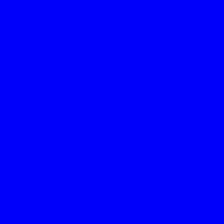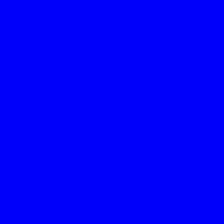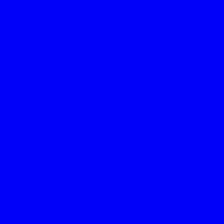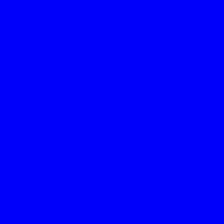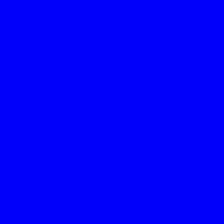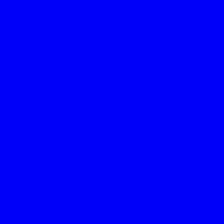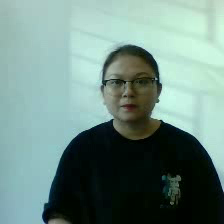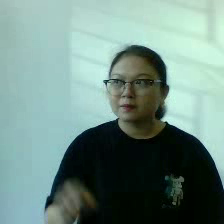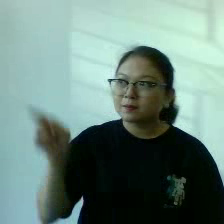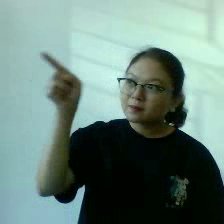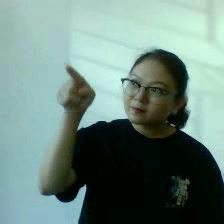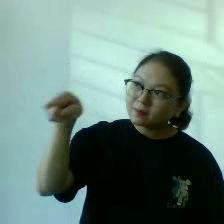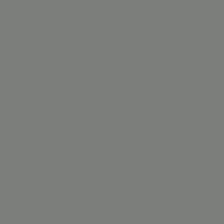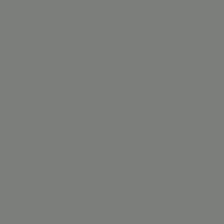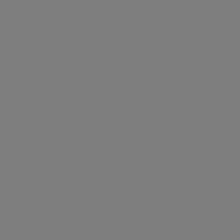Họ